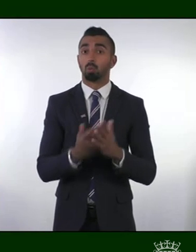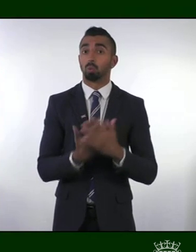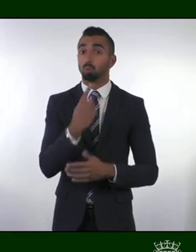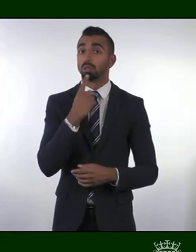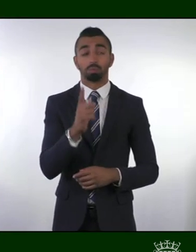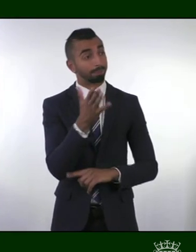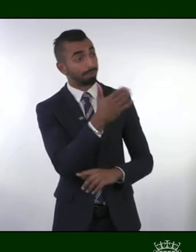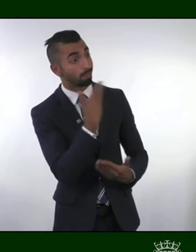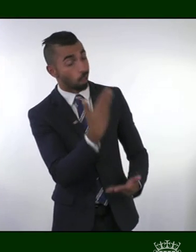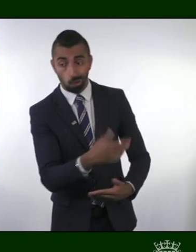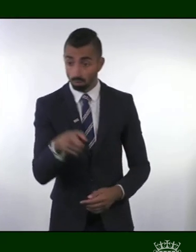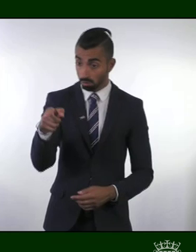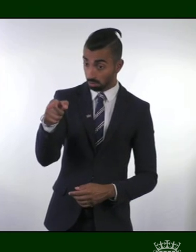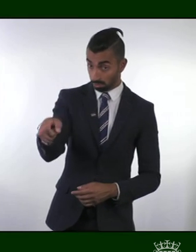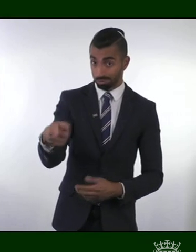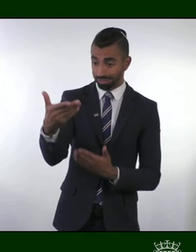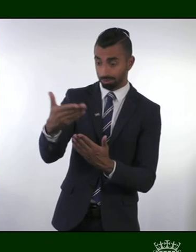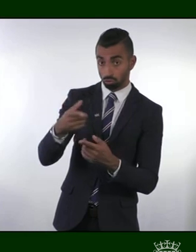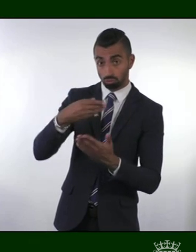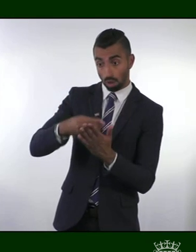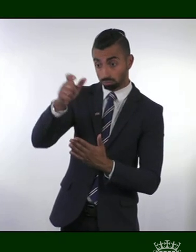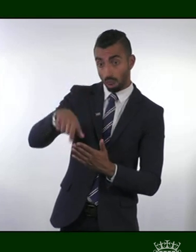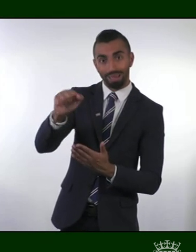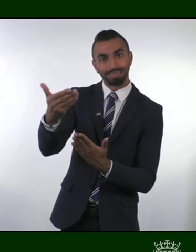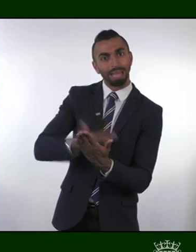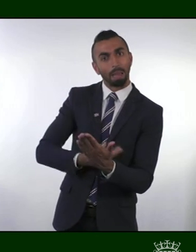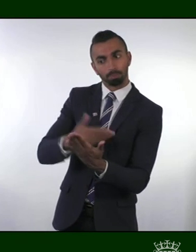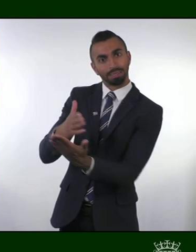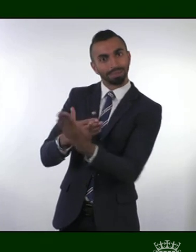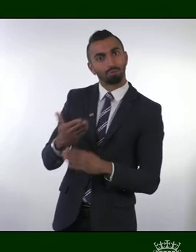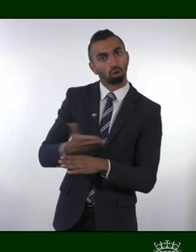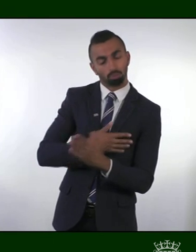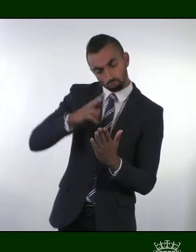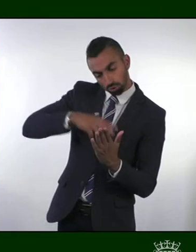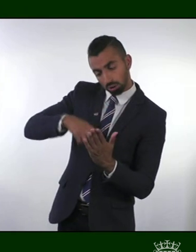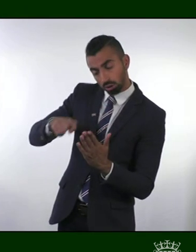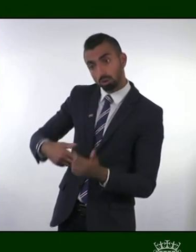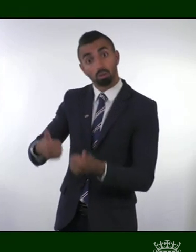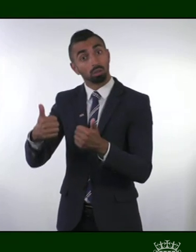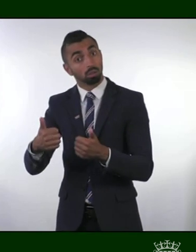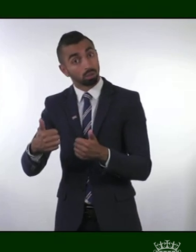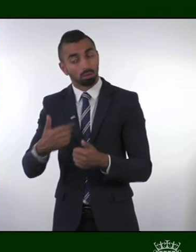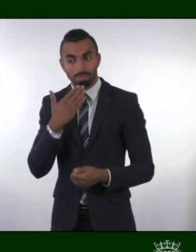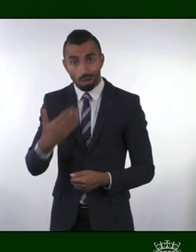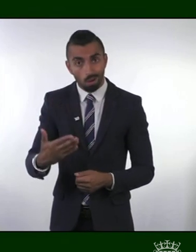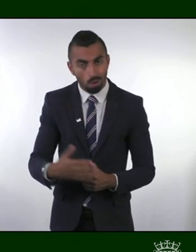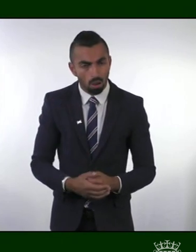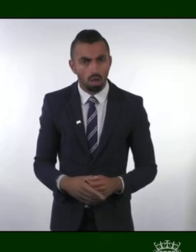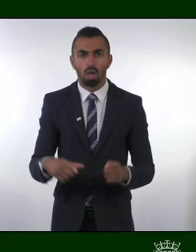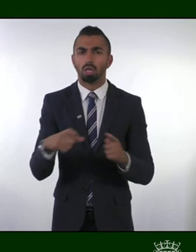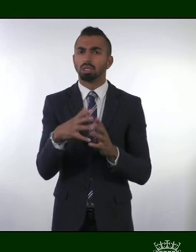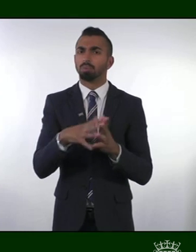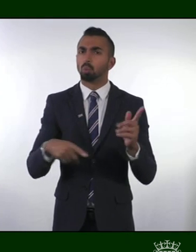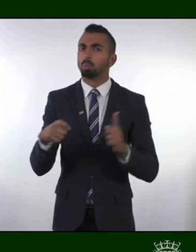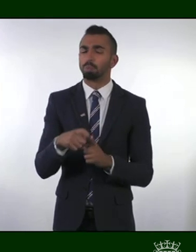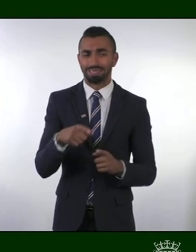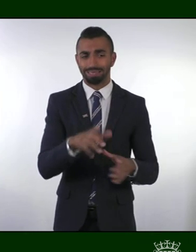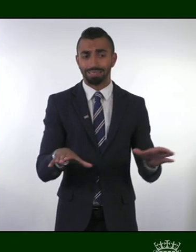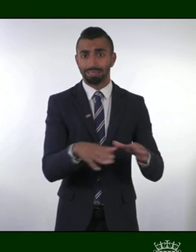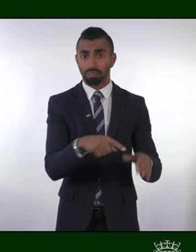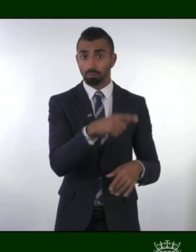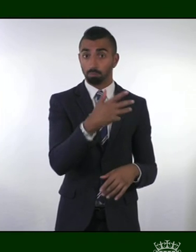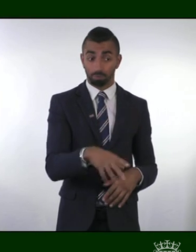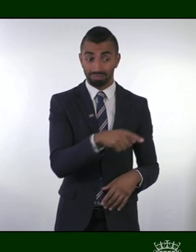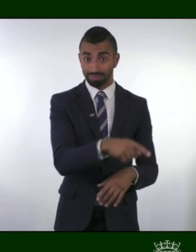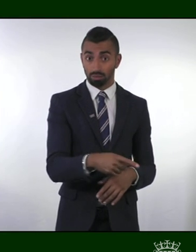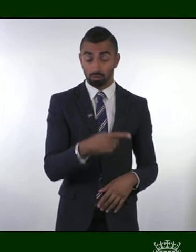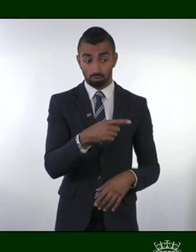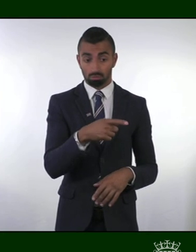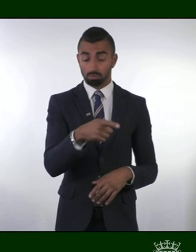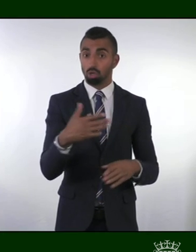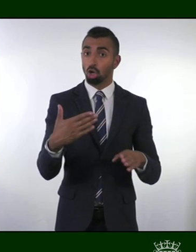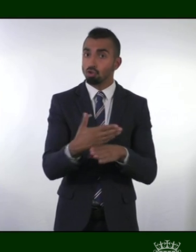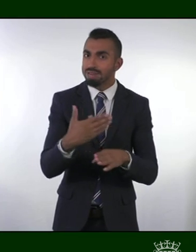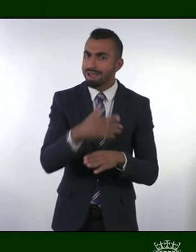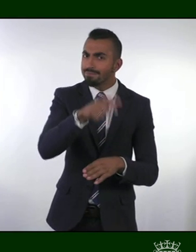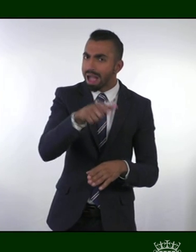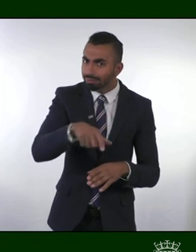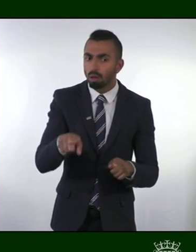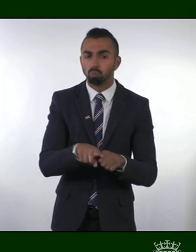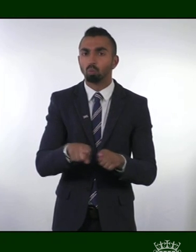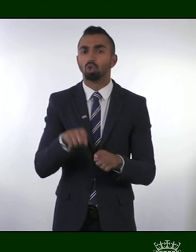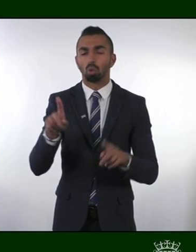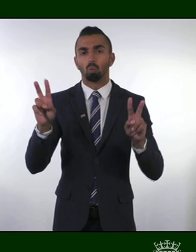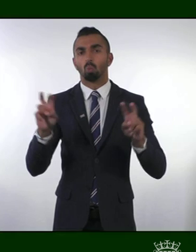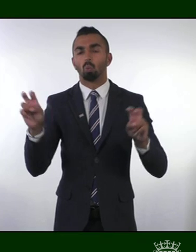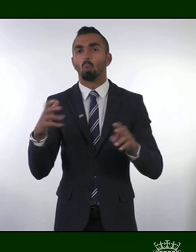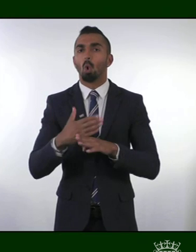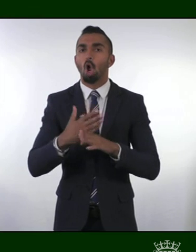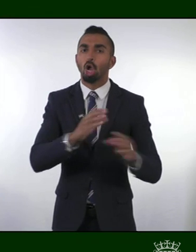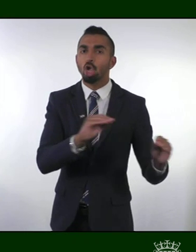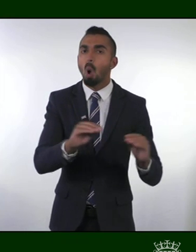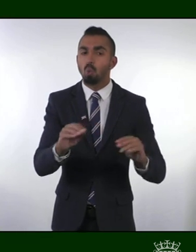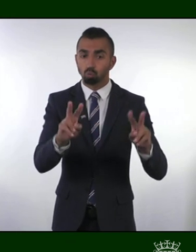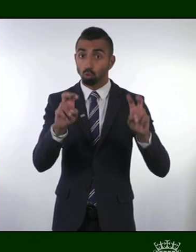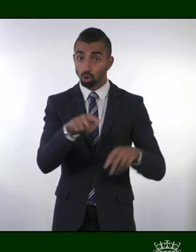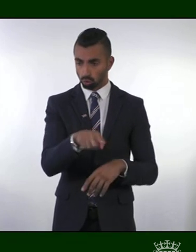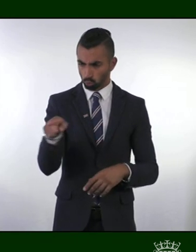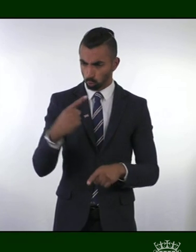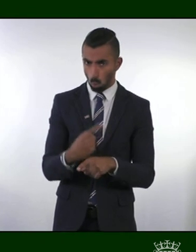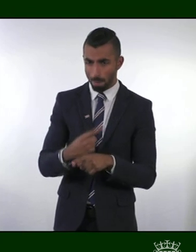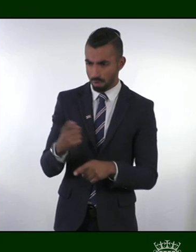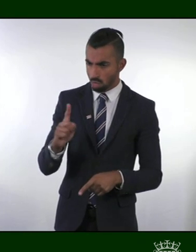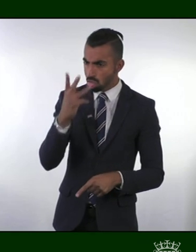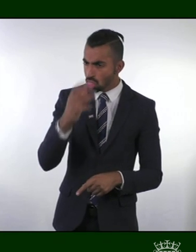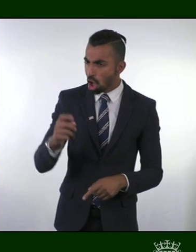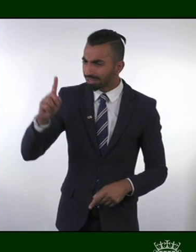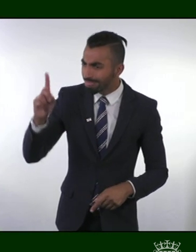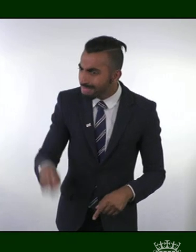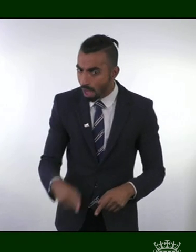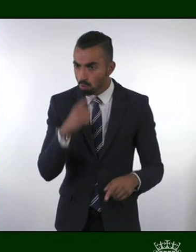He will know that DWP management have asked for 30,000 additional posts, so will the doubling of work coaches be new posts or redeployments?